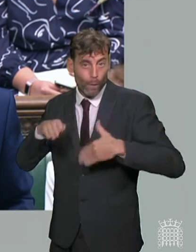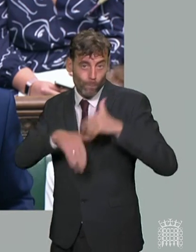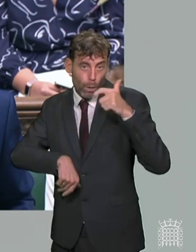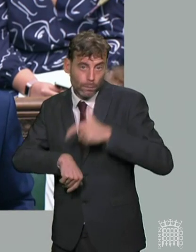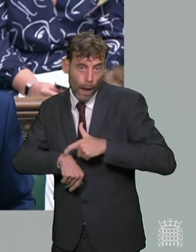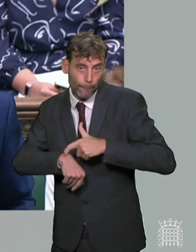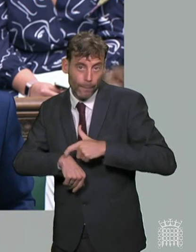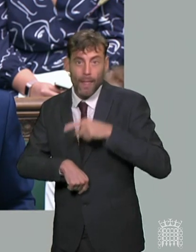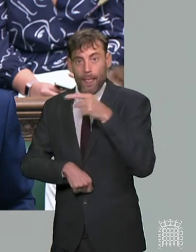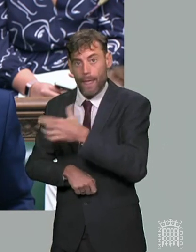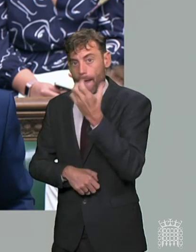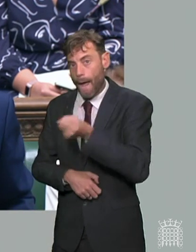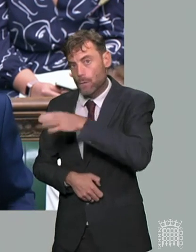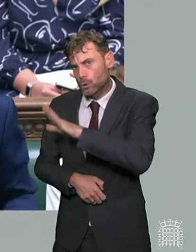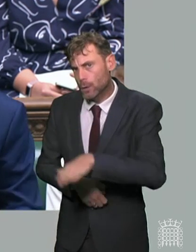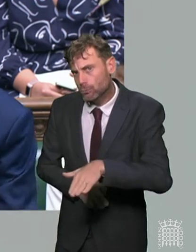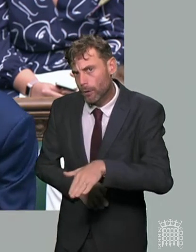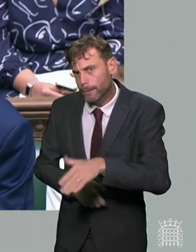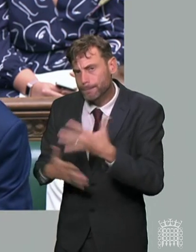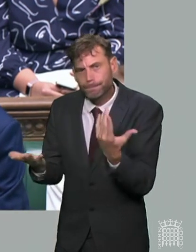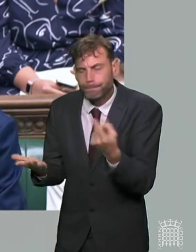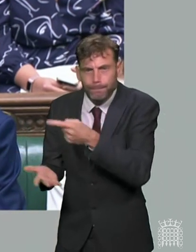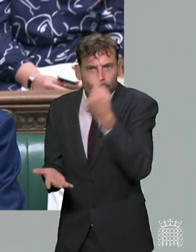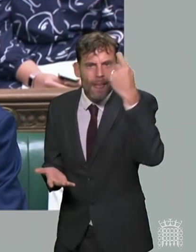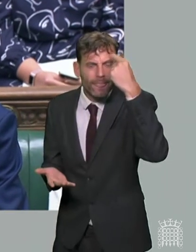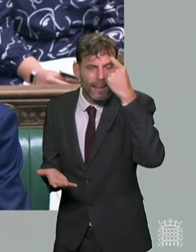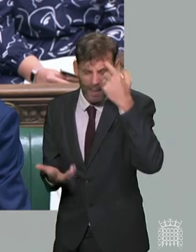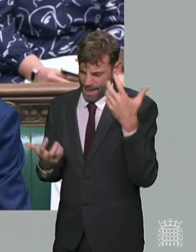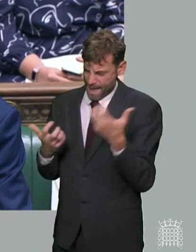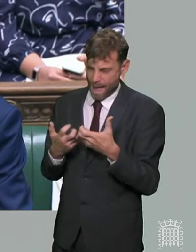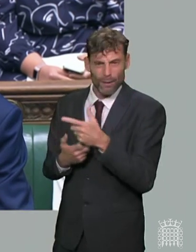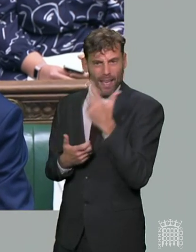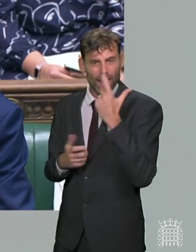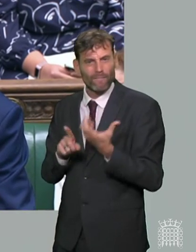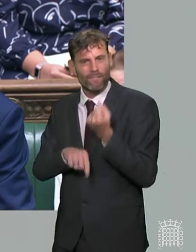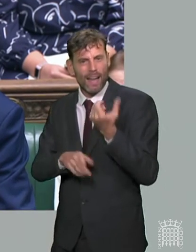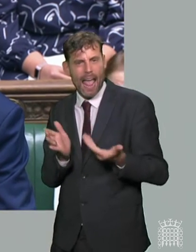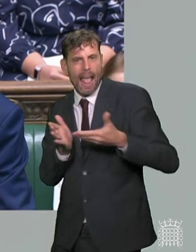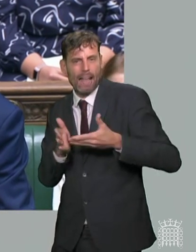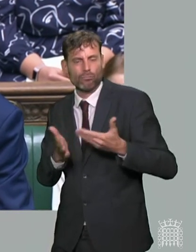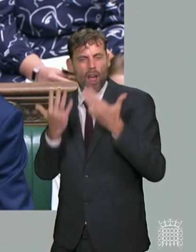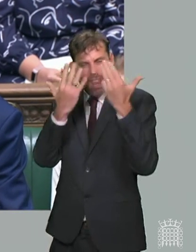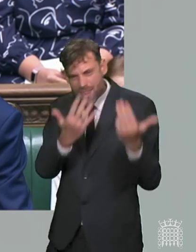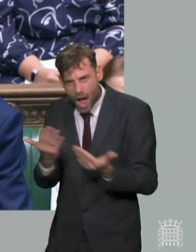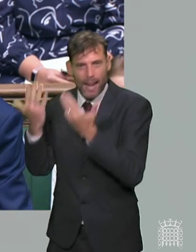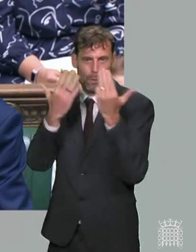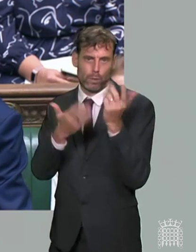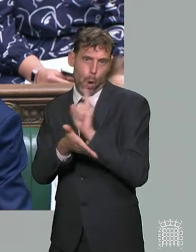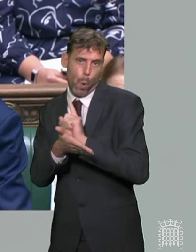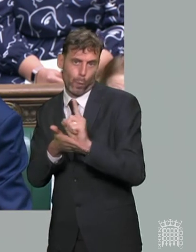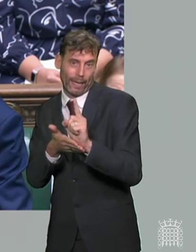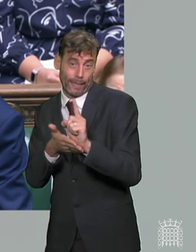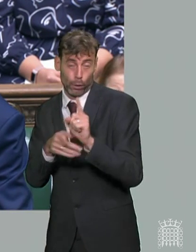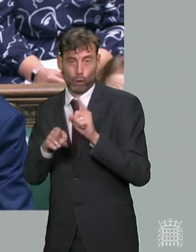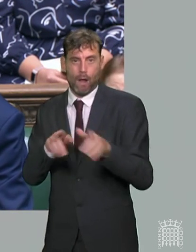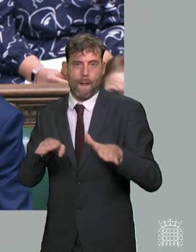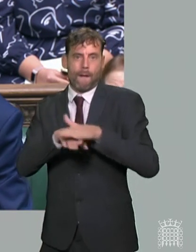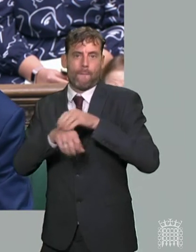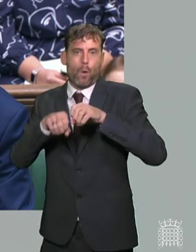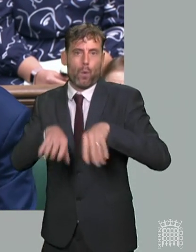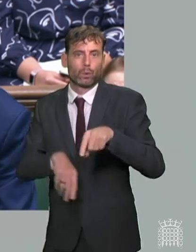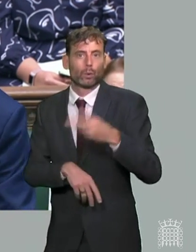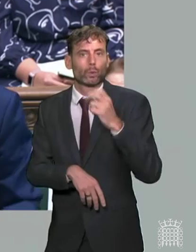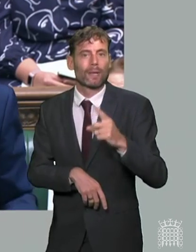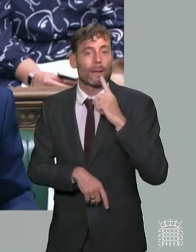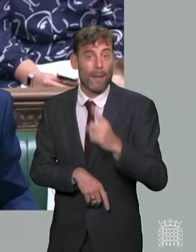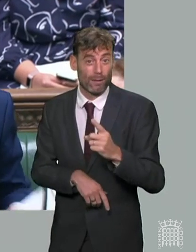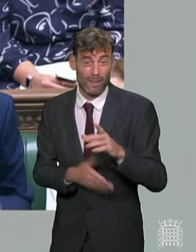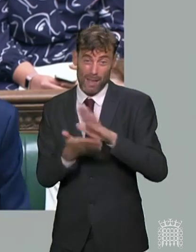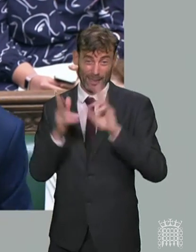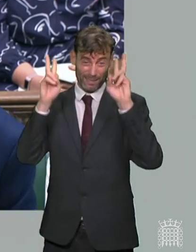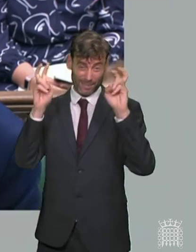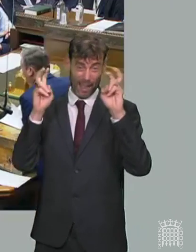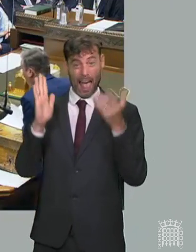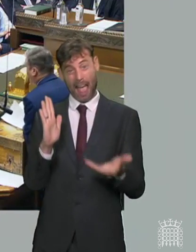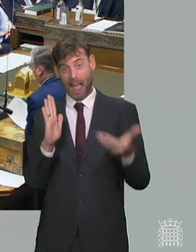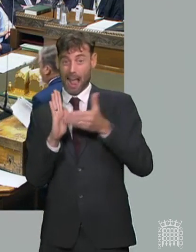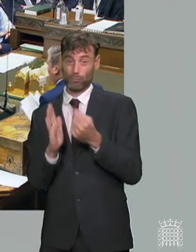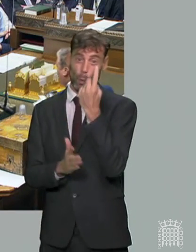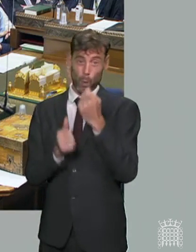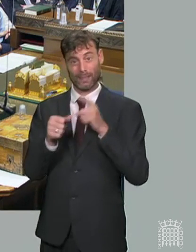They have kids. How on earth does the Prime Minister think they are going to find the time to work an extra nine hours—in truth, an extra day every week?